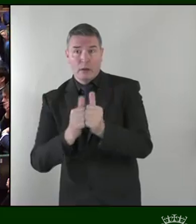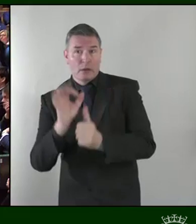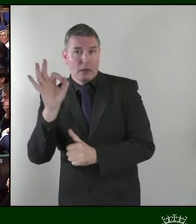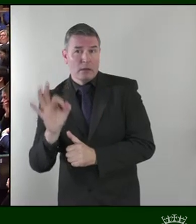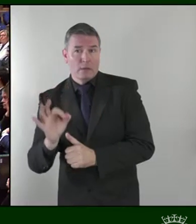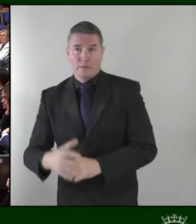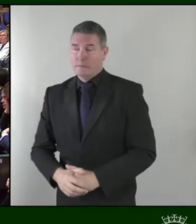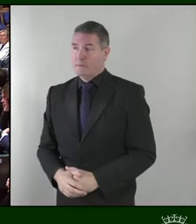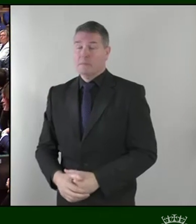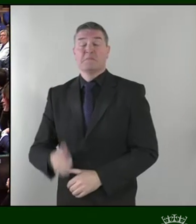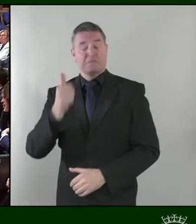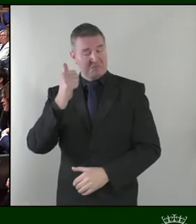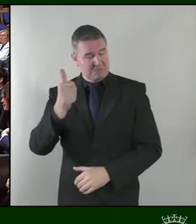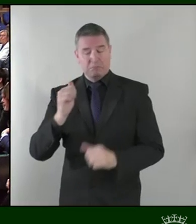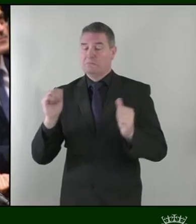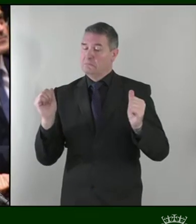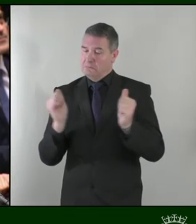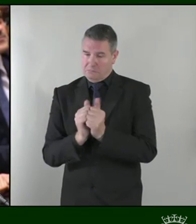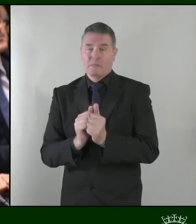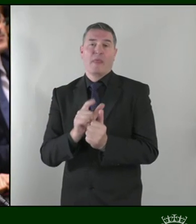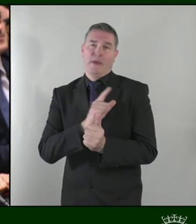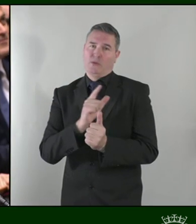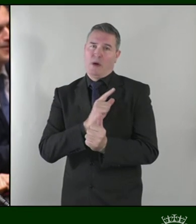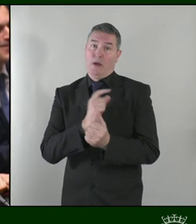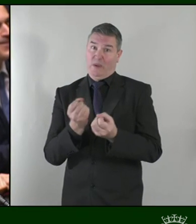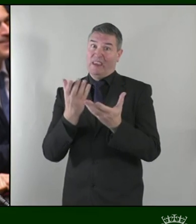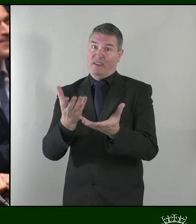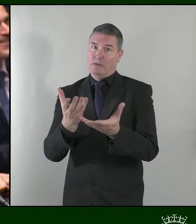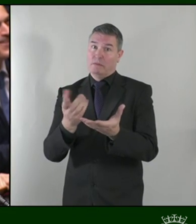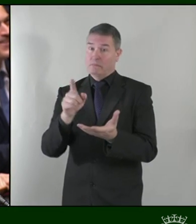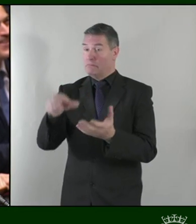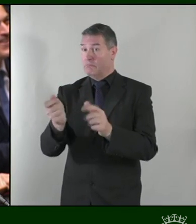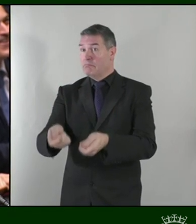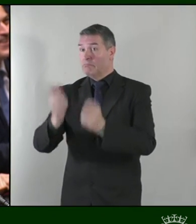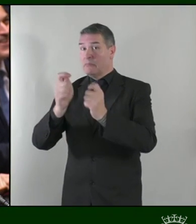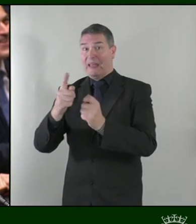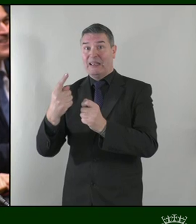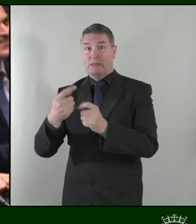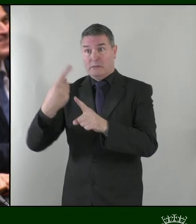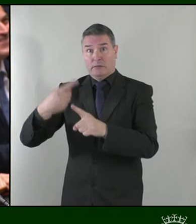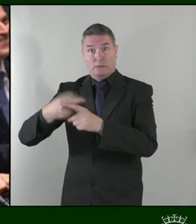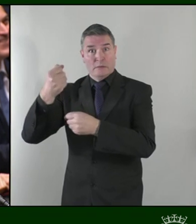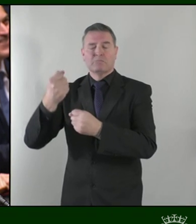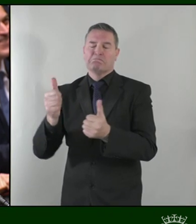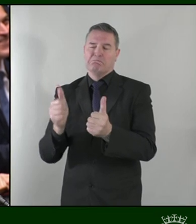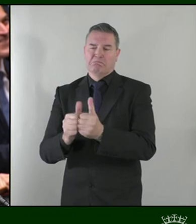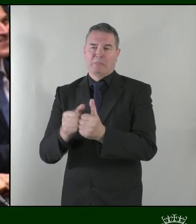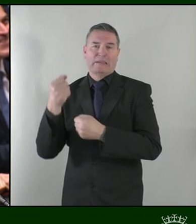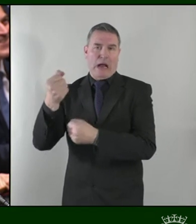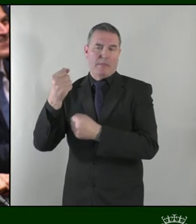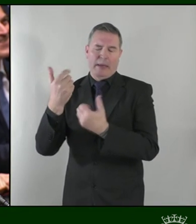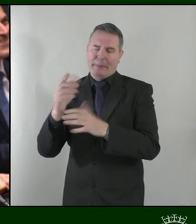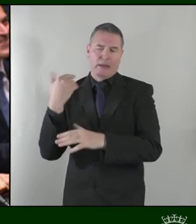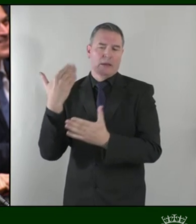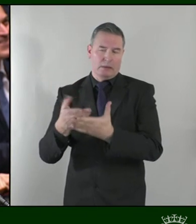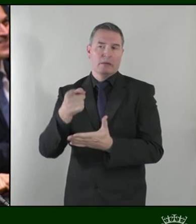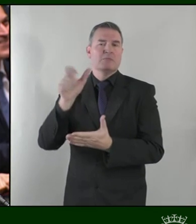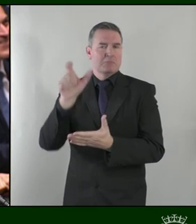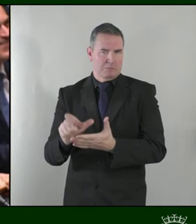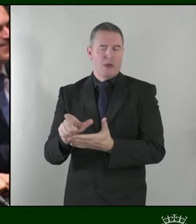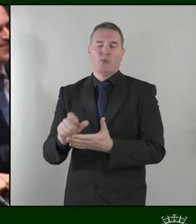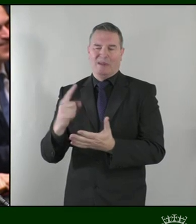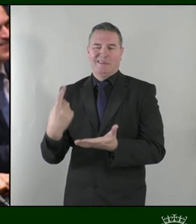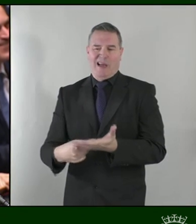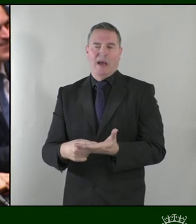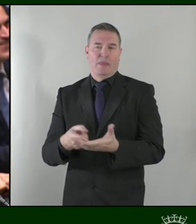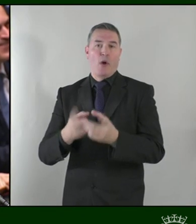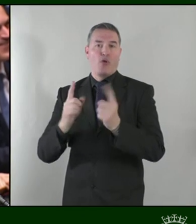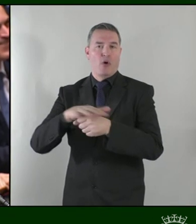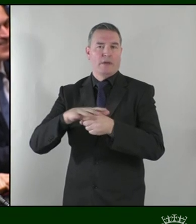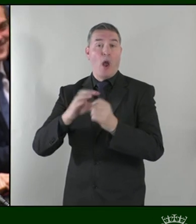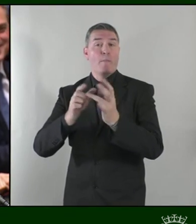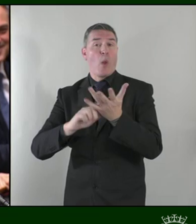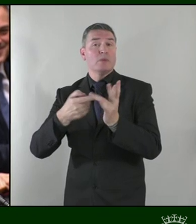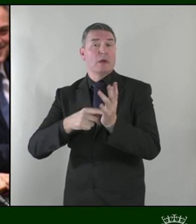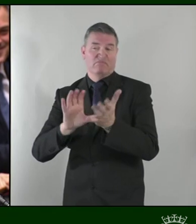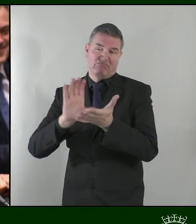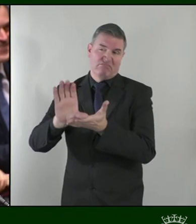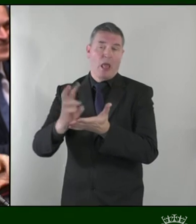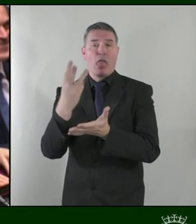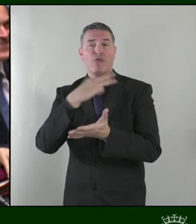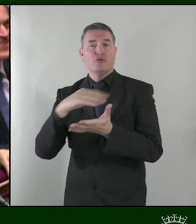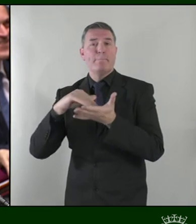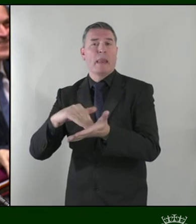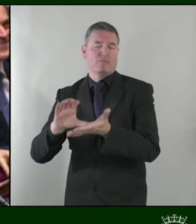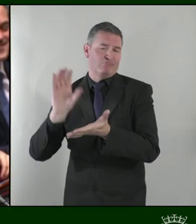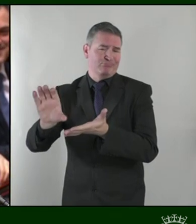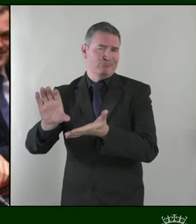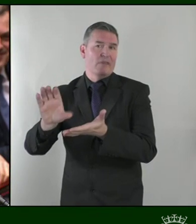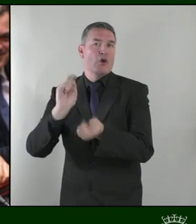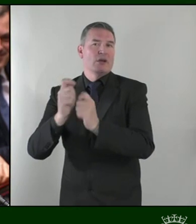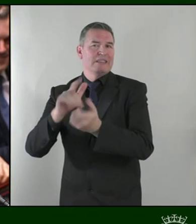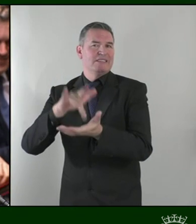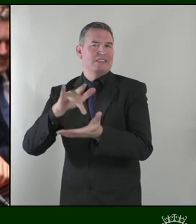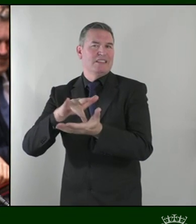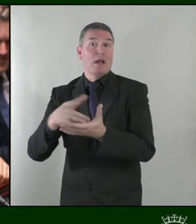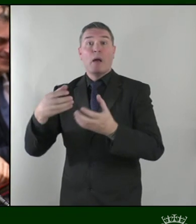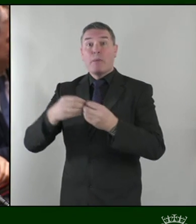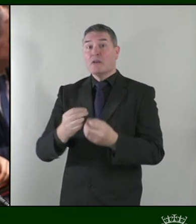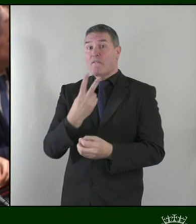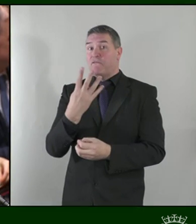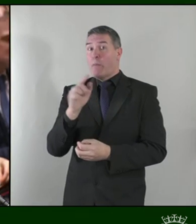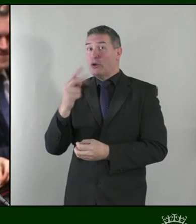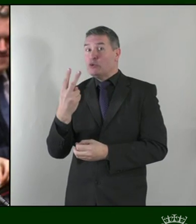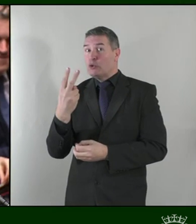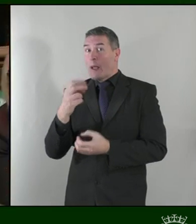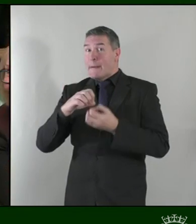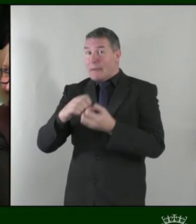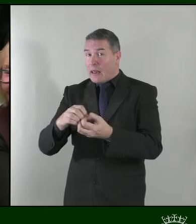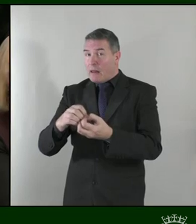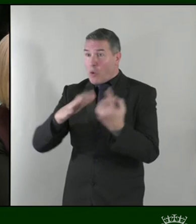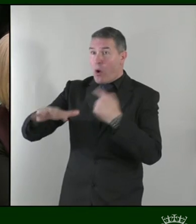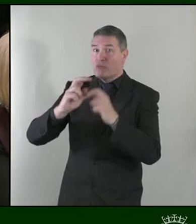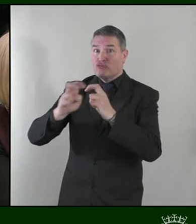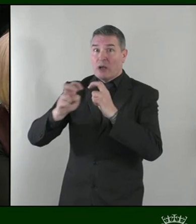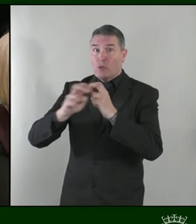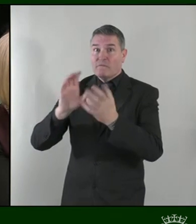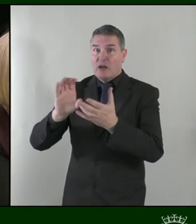Yes indeed, and that is why—thanks partly to my honourable Friend’s urgings and his campaign—we have given the combined mayoral authority in Bolton £300 million under the transforming cities deal, plus a share of the £4.2 billion local transport fund.